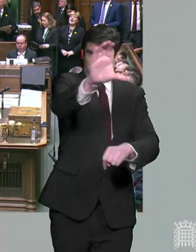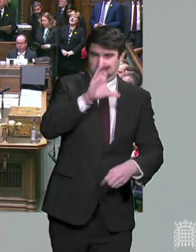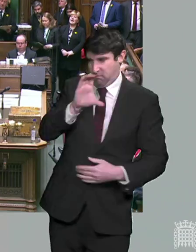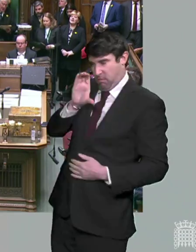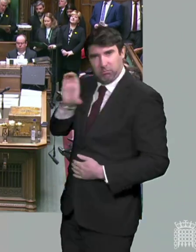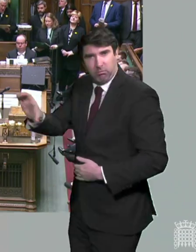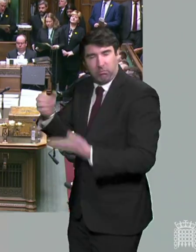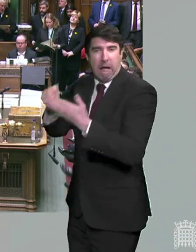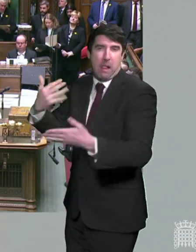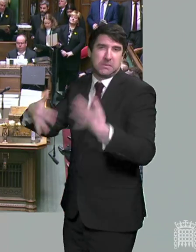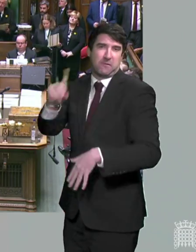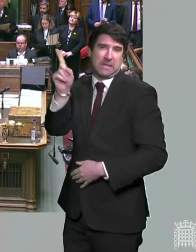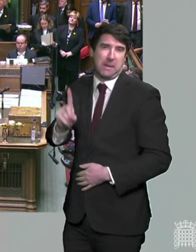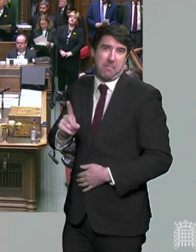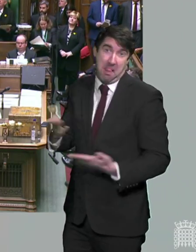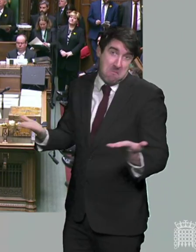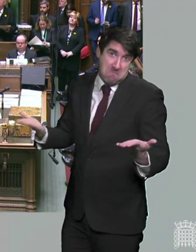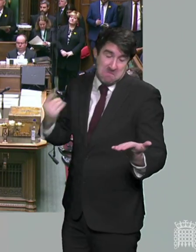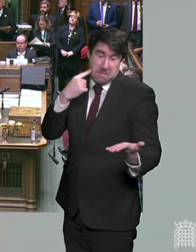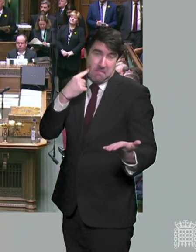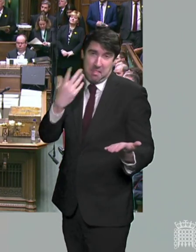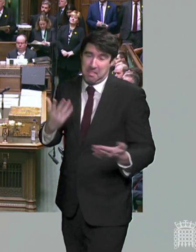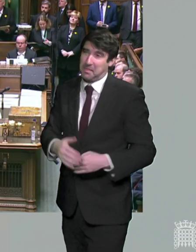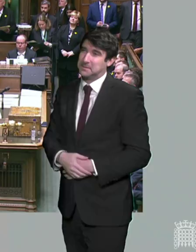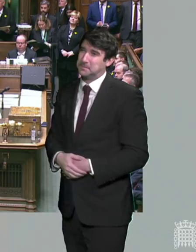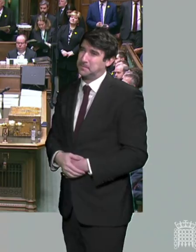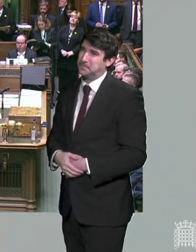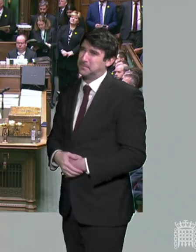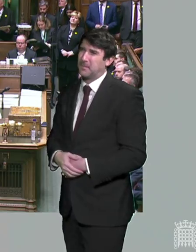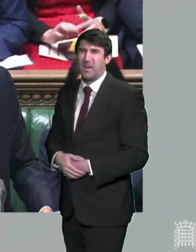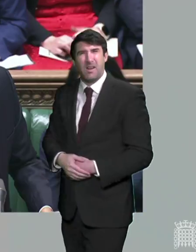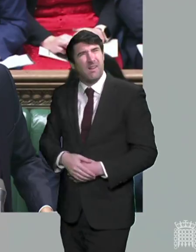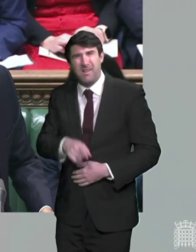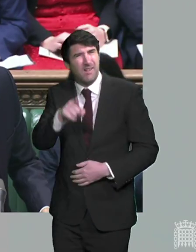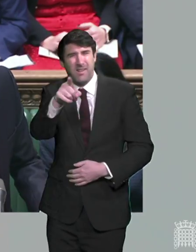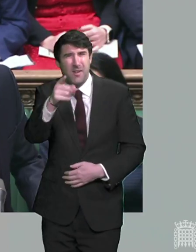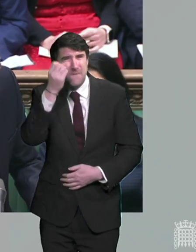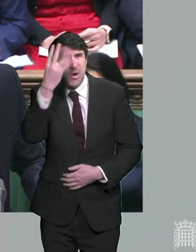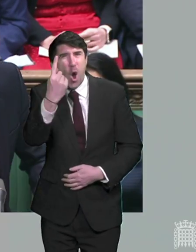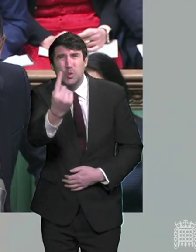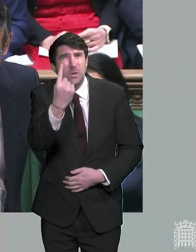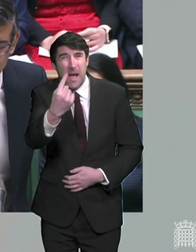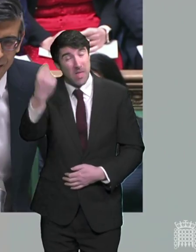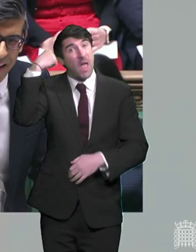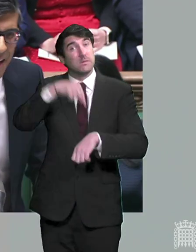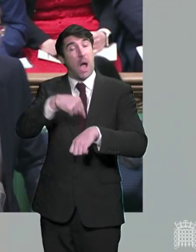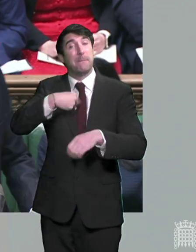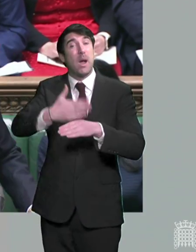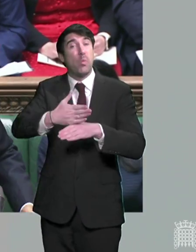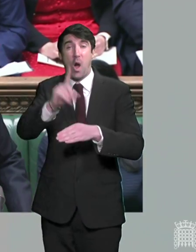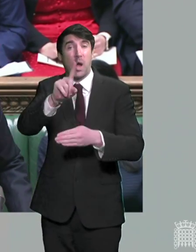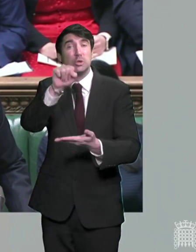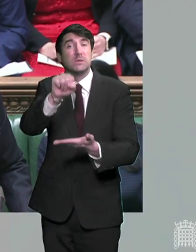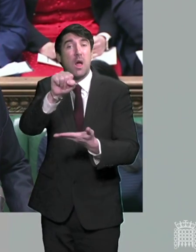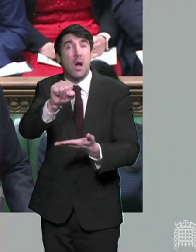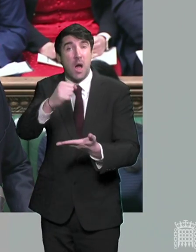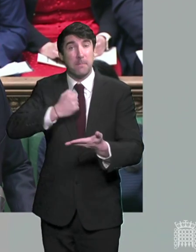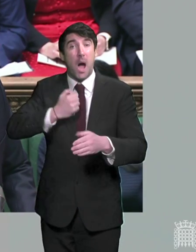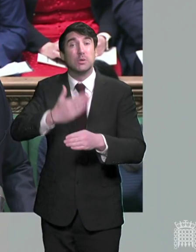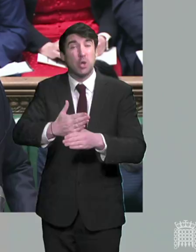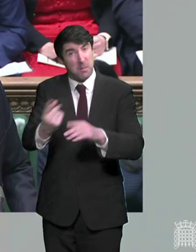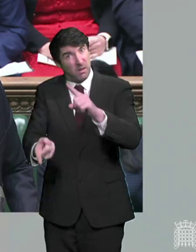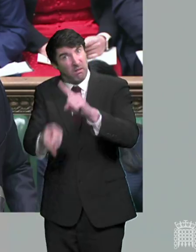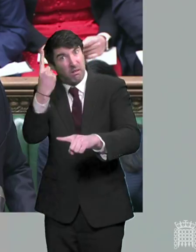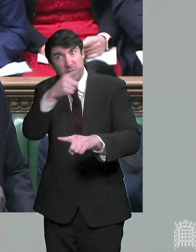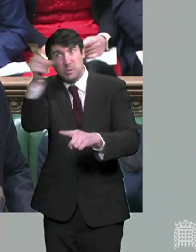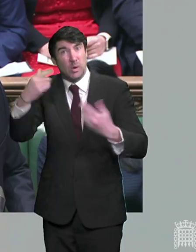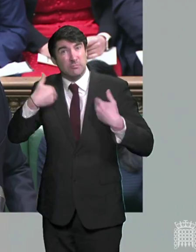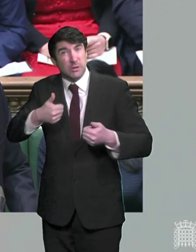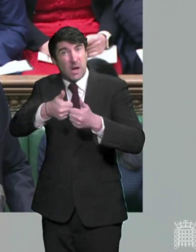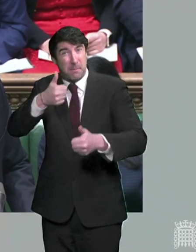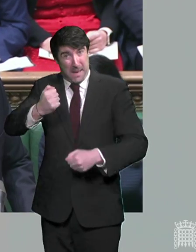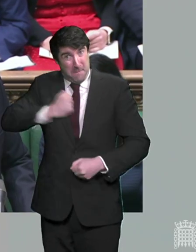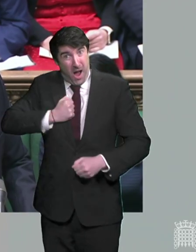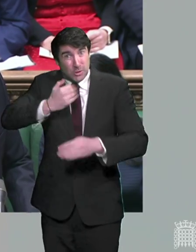The right honourable and learned Gentleman seems to forget that, as Chancellor, I introduced a new tax on energy companies.